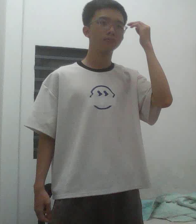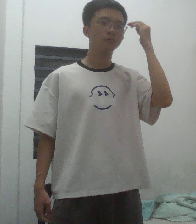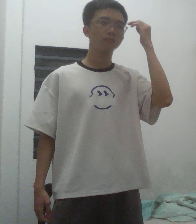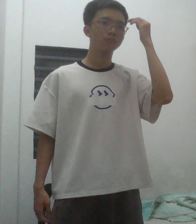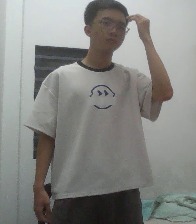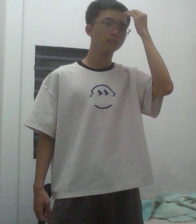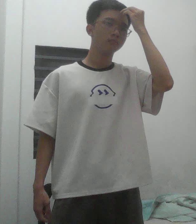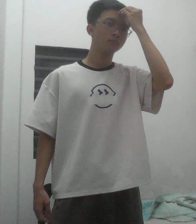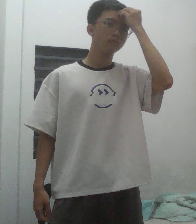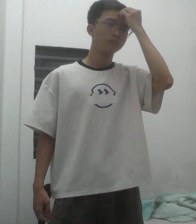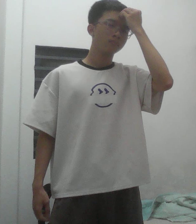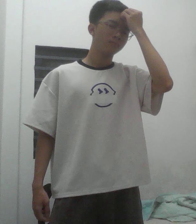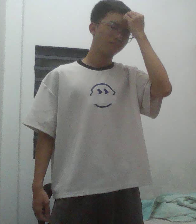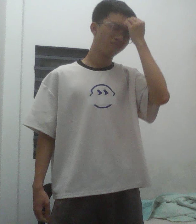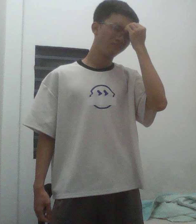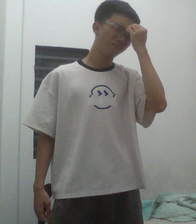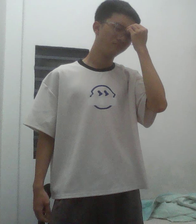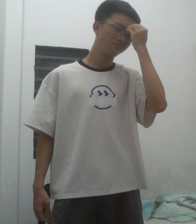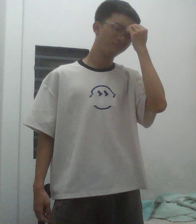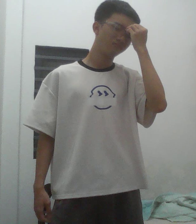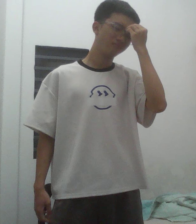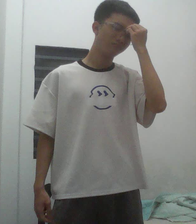benh